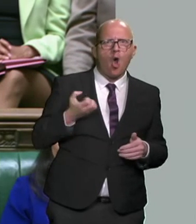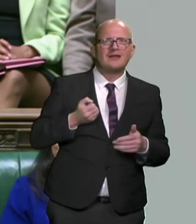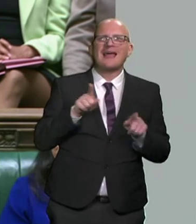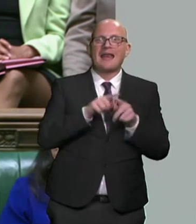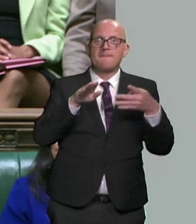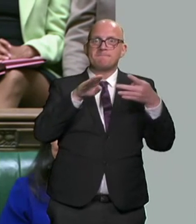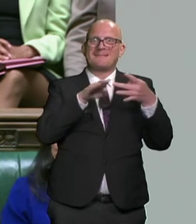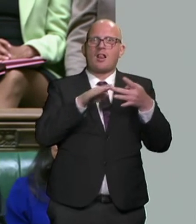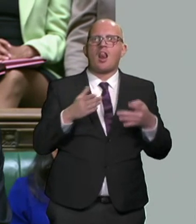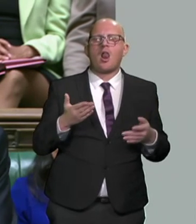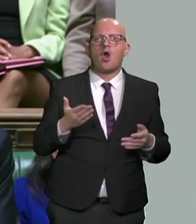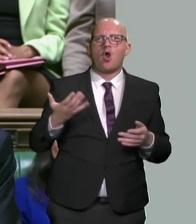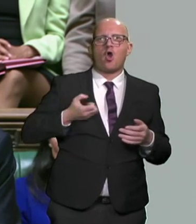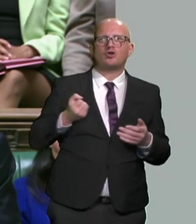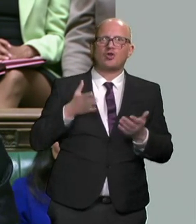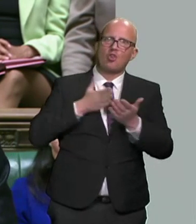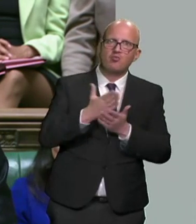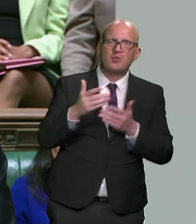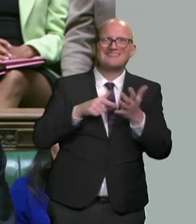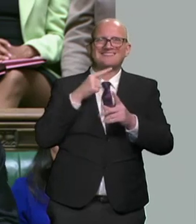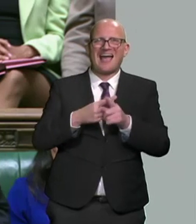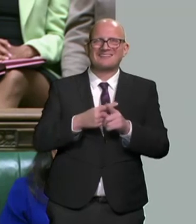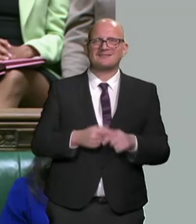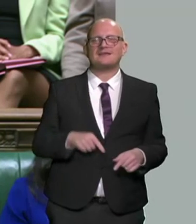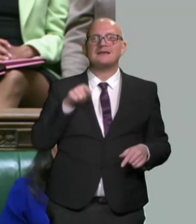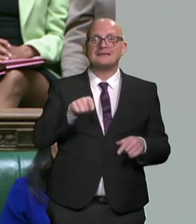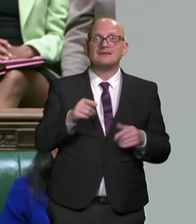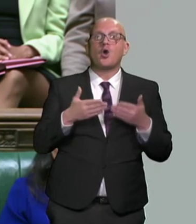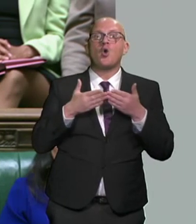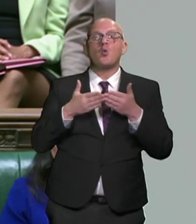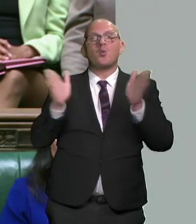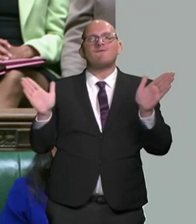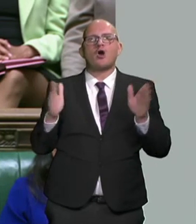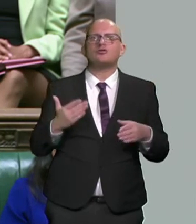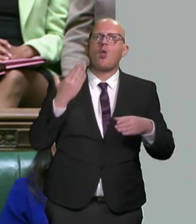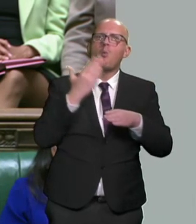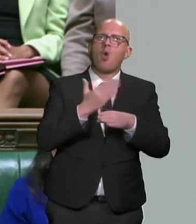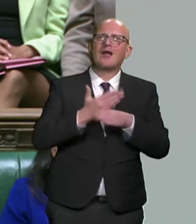It creates what the Centre for Policy Studies has called a “universal working income”.